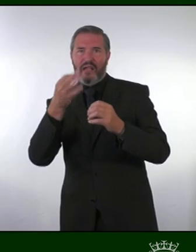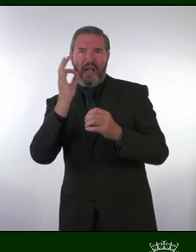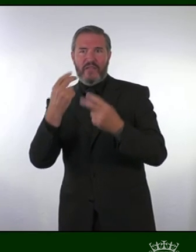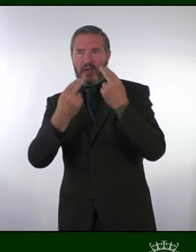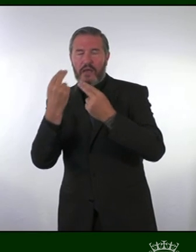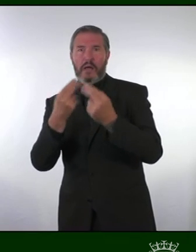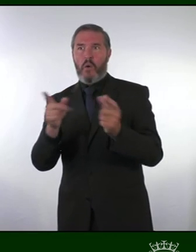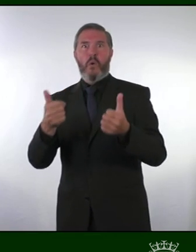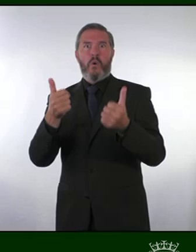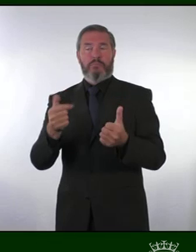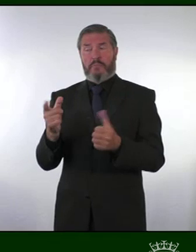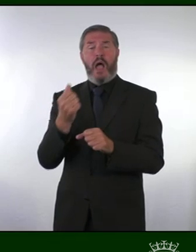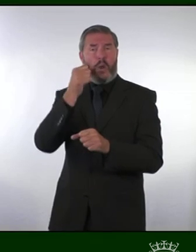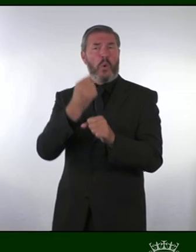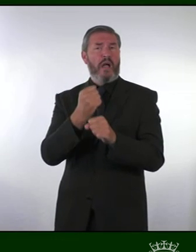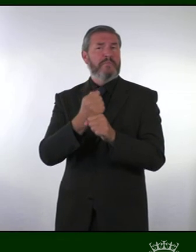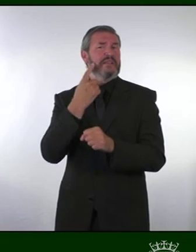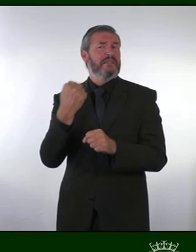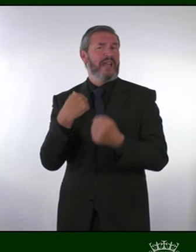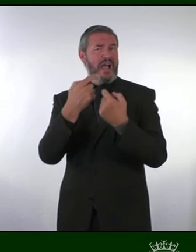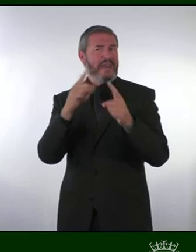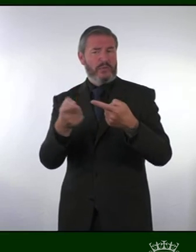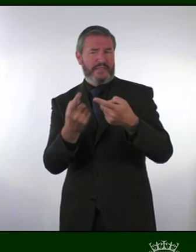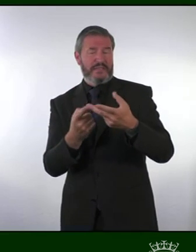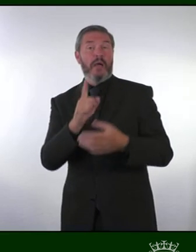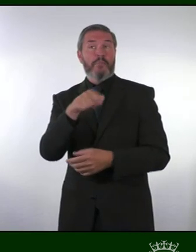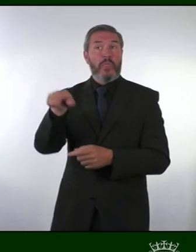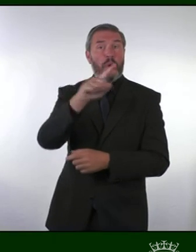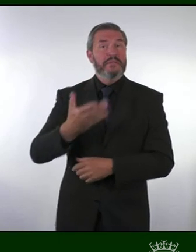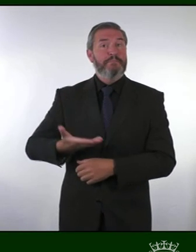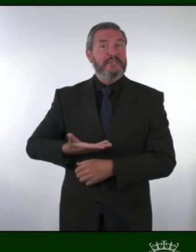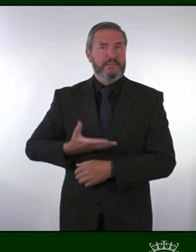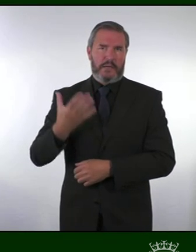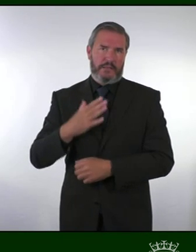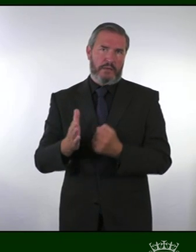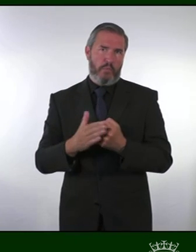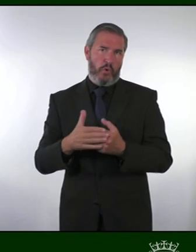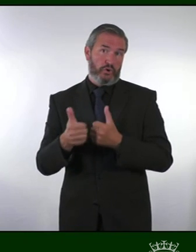I know that they will hugely welcome what the Prime Minister said yesterday, but he knows they will need further support in the months ahead.